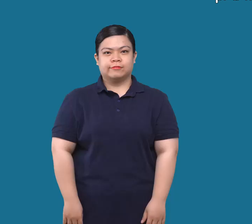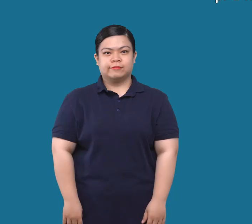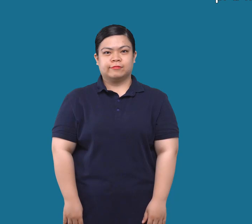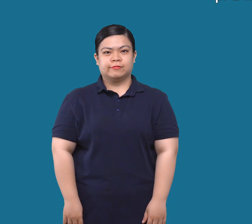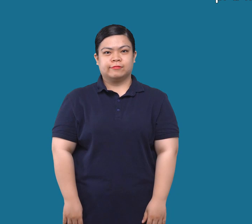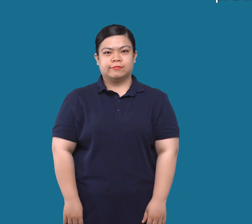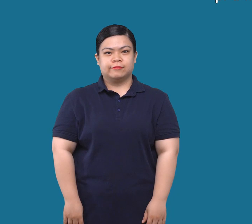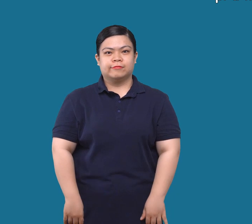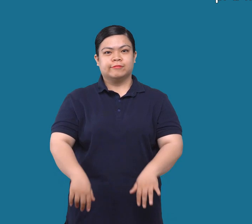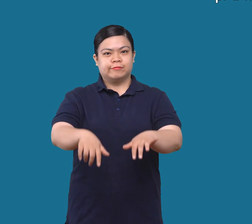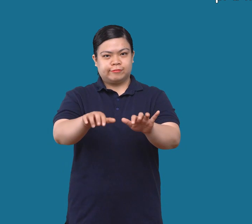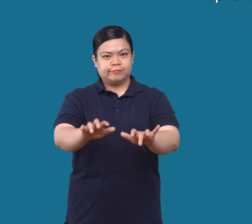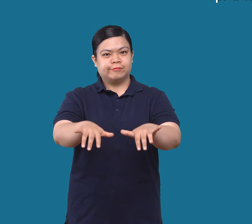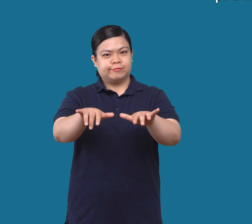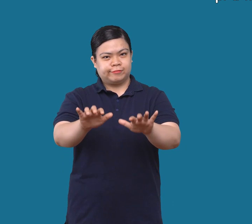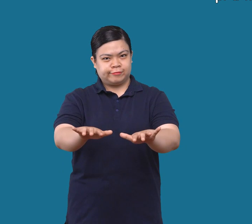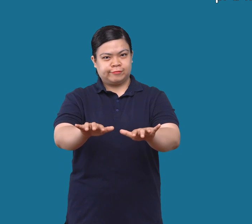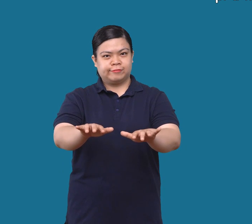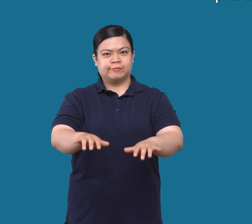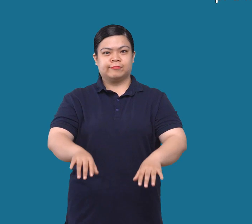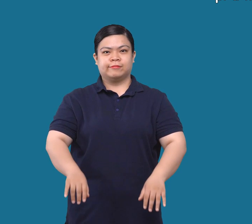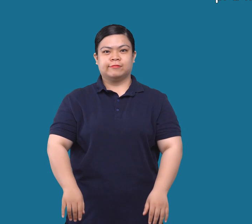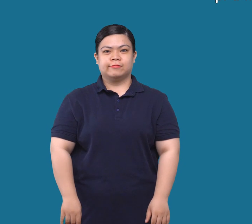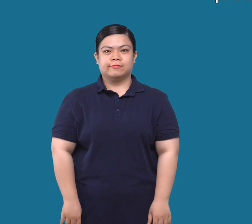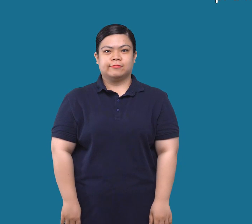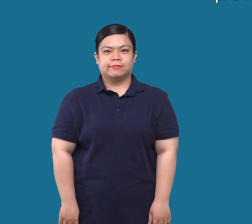pi-a-nô (dương cầm)